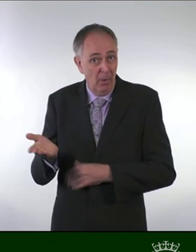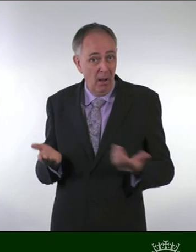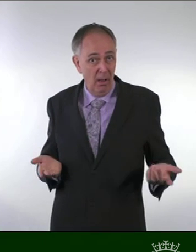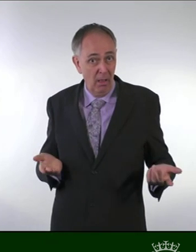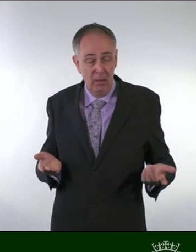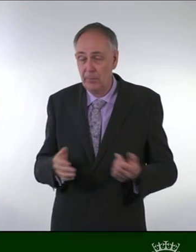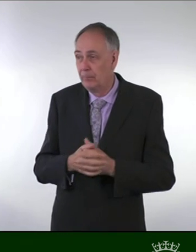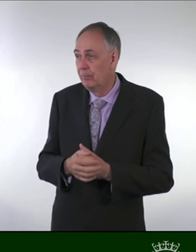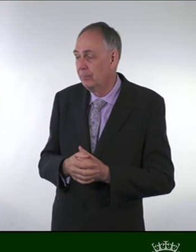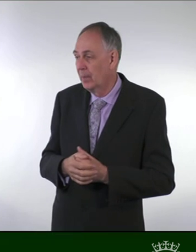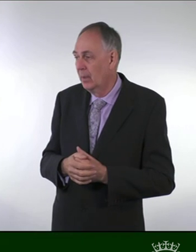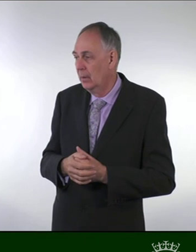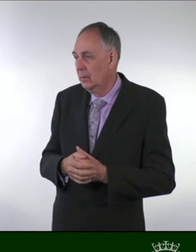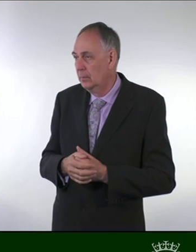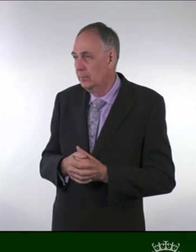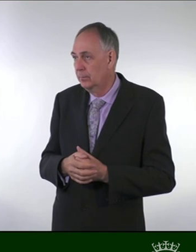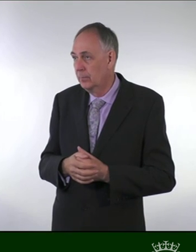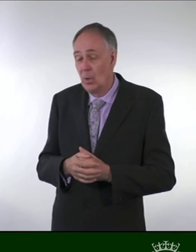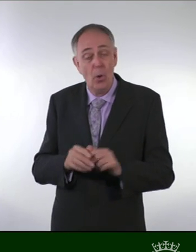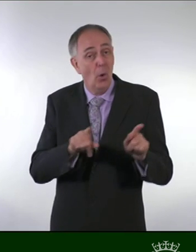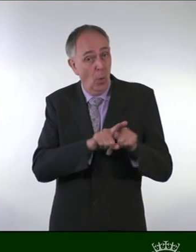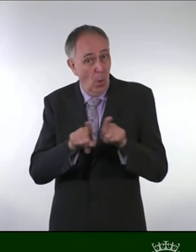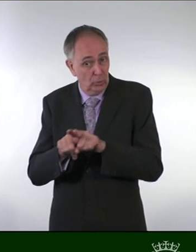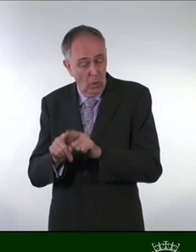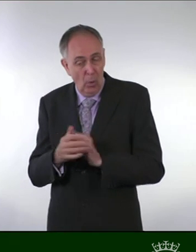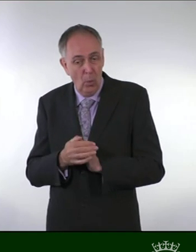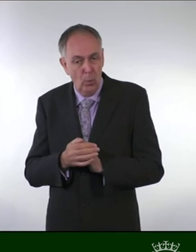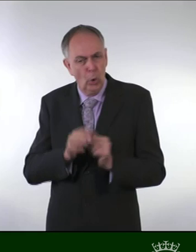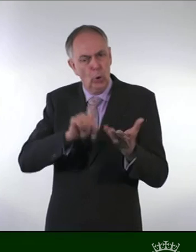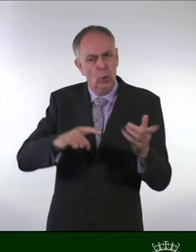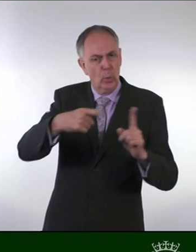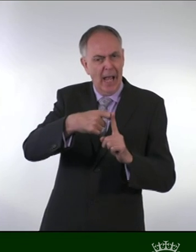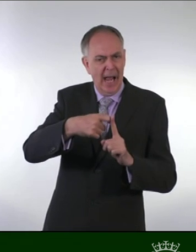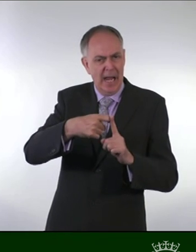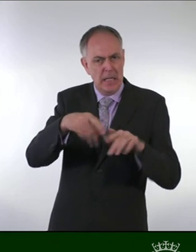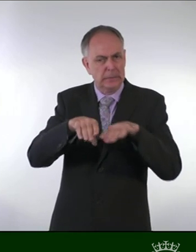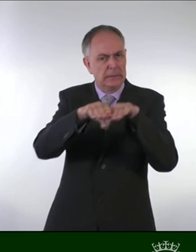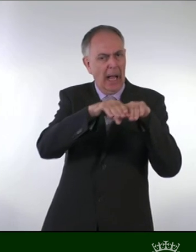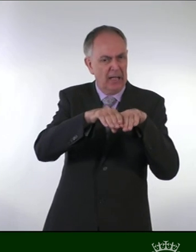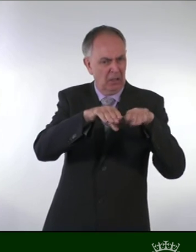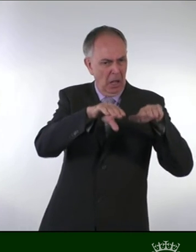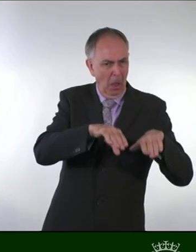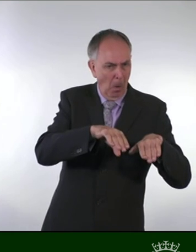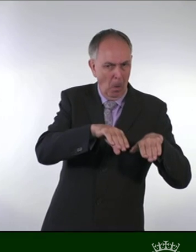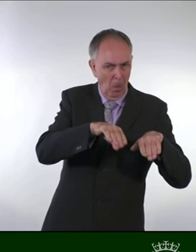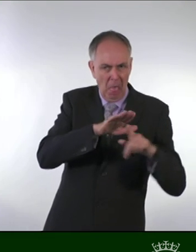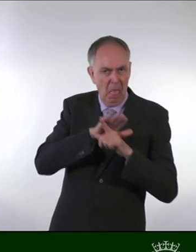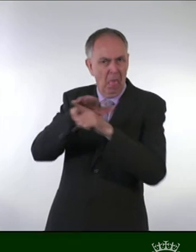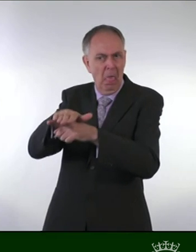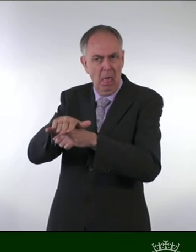We also reject any attempts to impose lower standards from one part of the United Kingdom on Scotland.